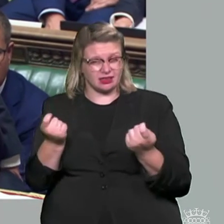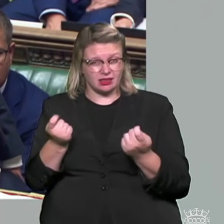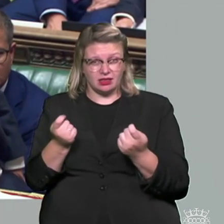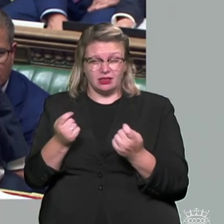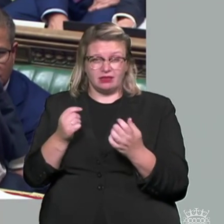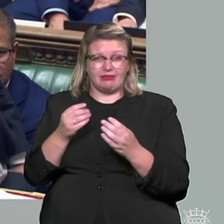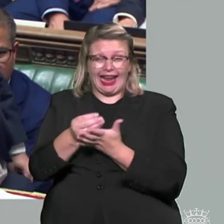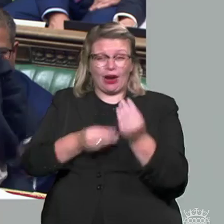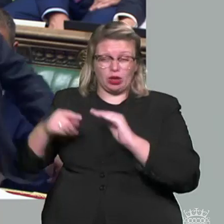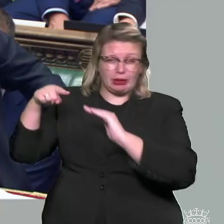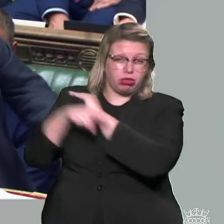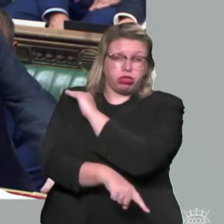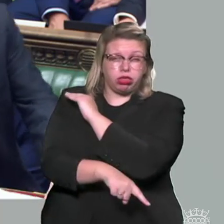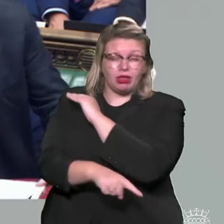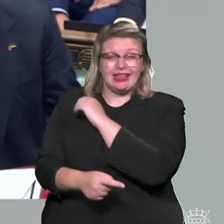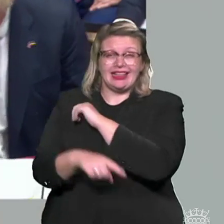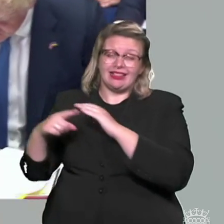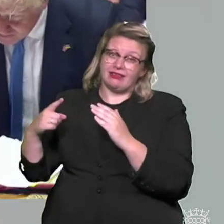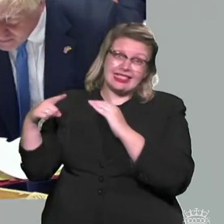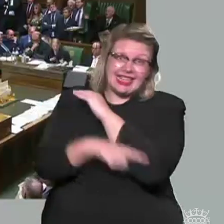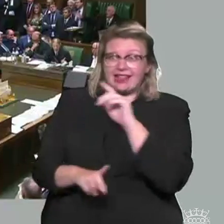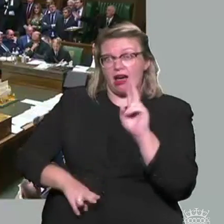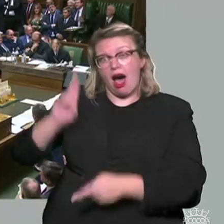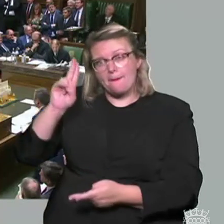The Opposition are economically illiterate, and they would wreck the economy.